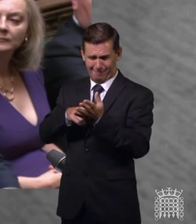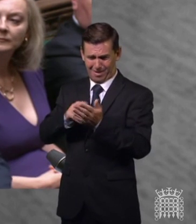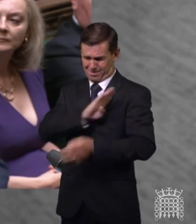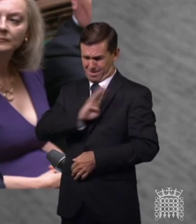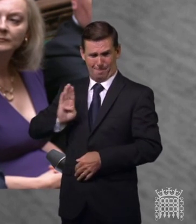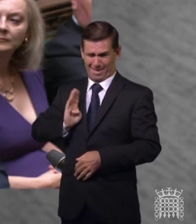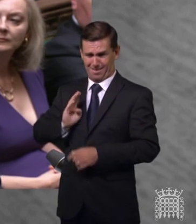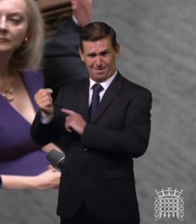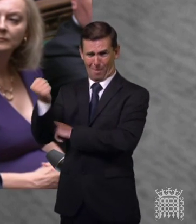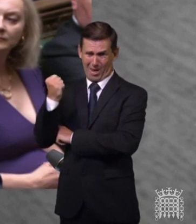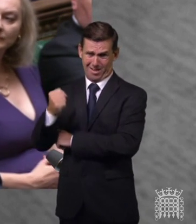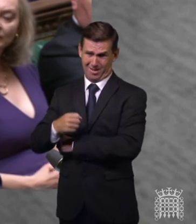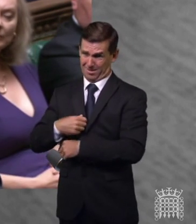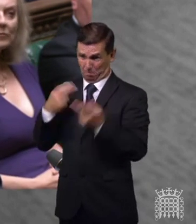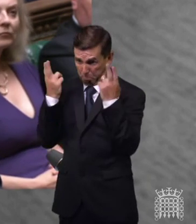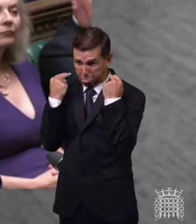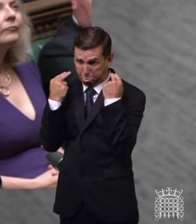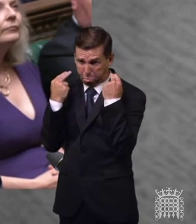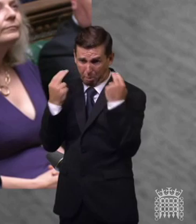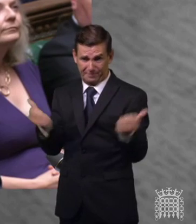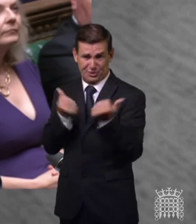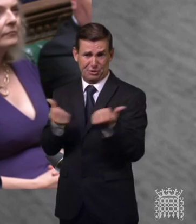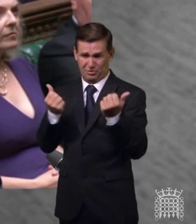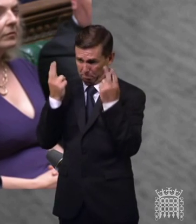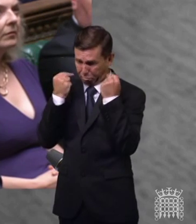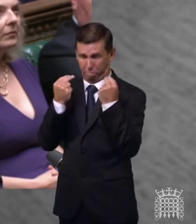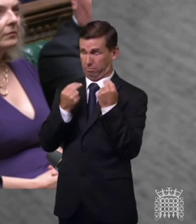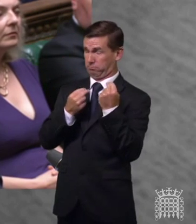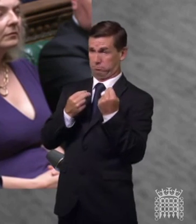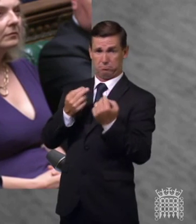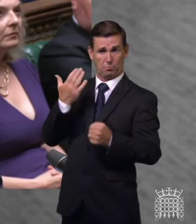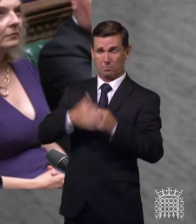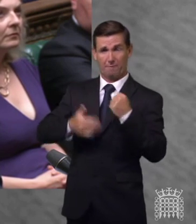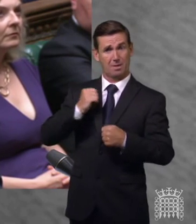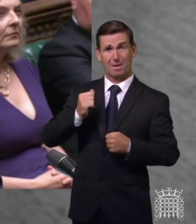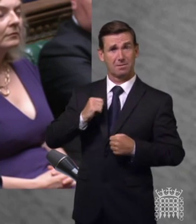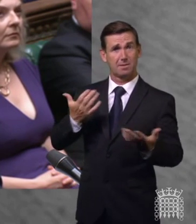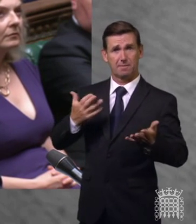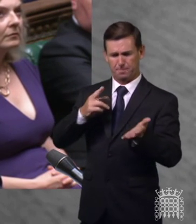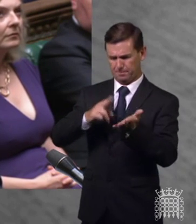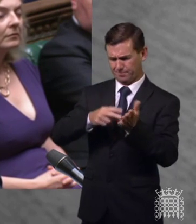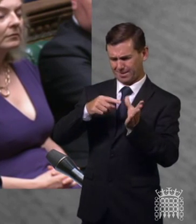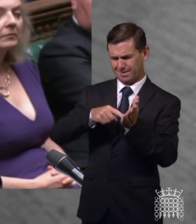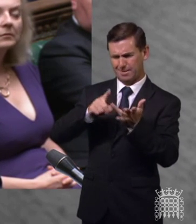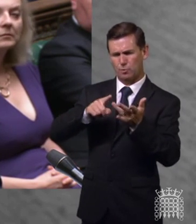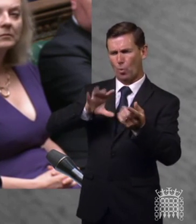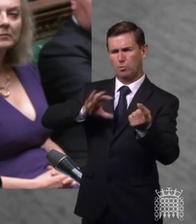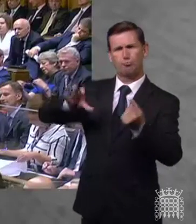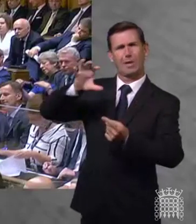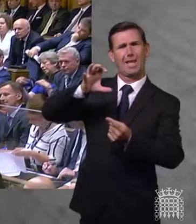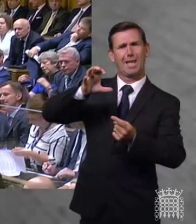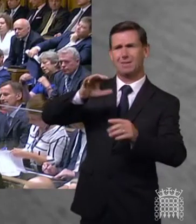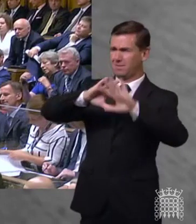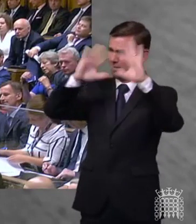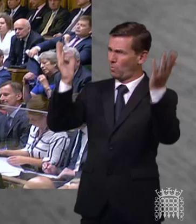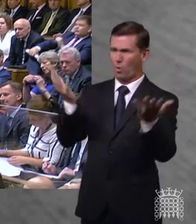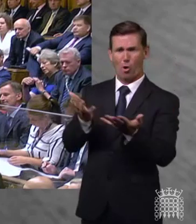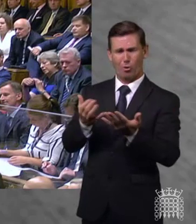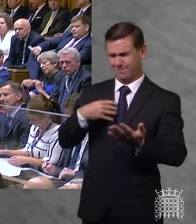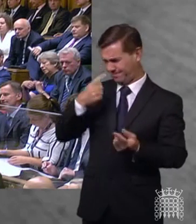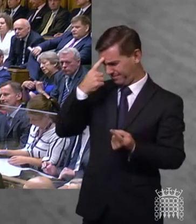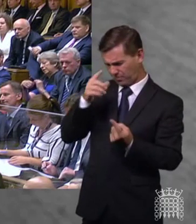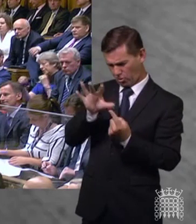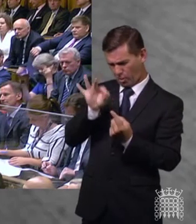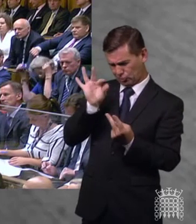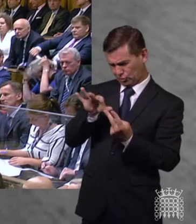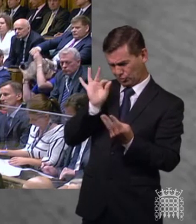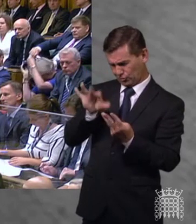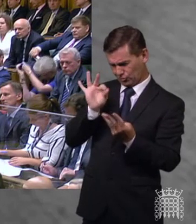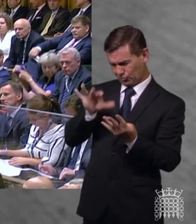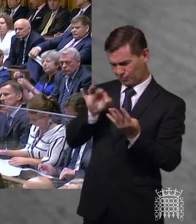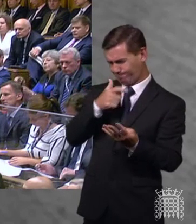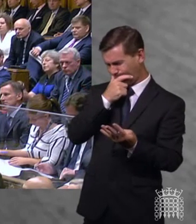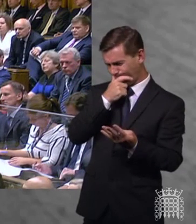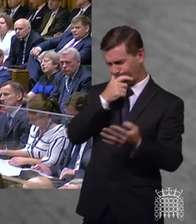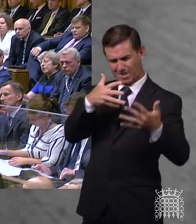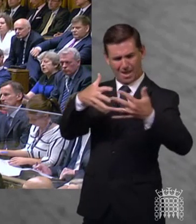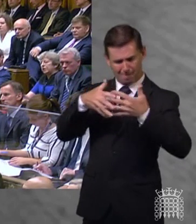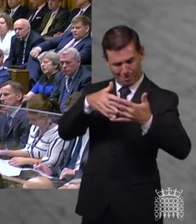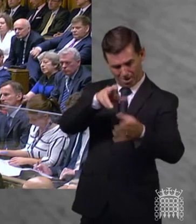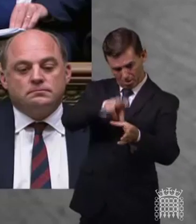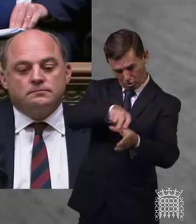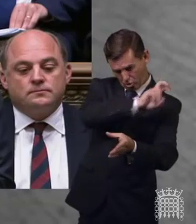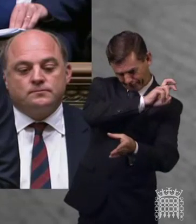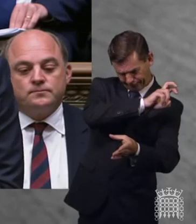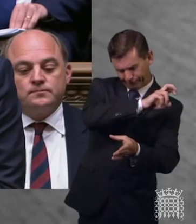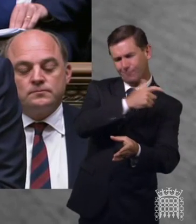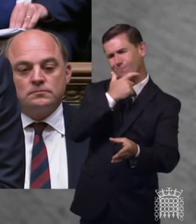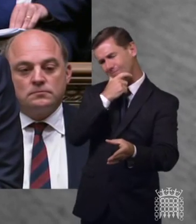As for our NATO allies and allies around the world, when it came for us to look at the options that this country might have in view of the American